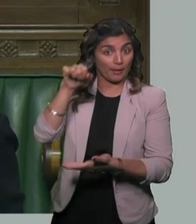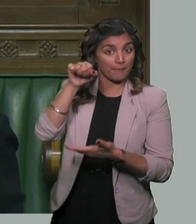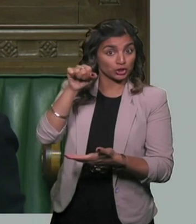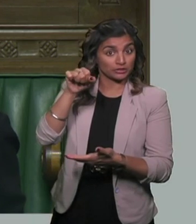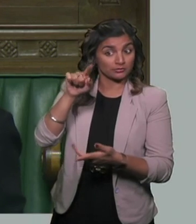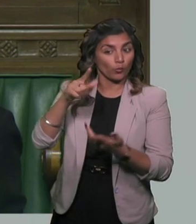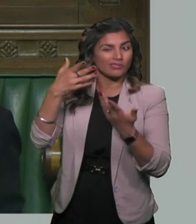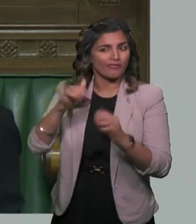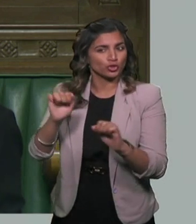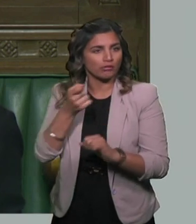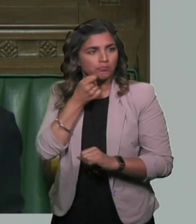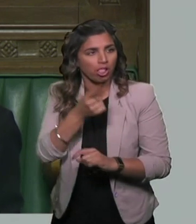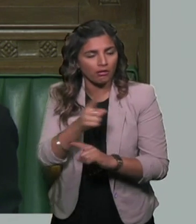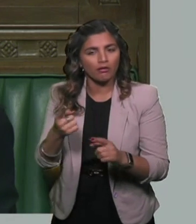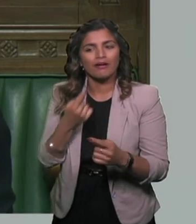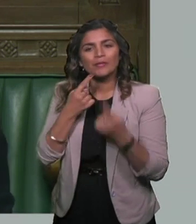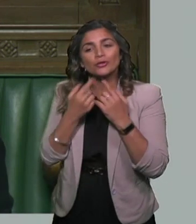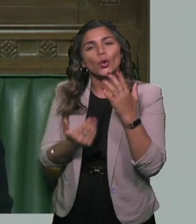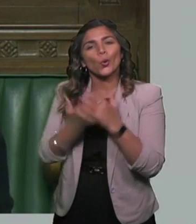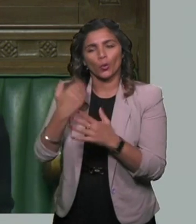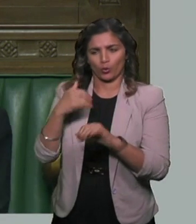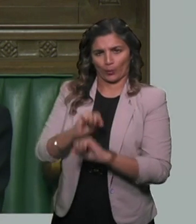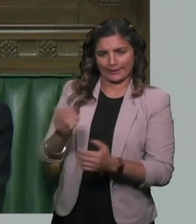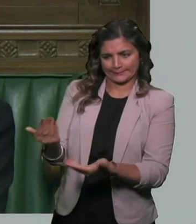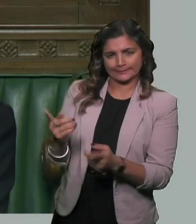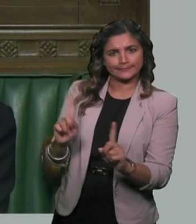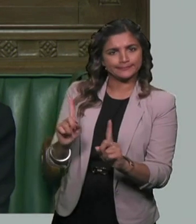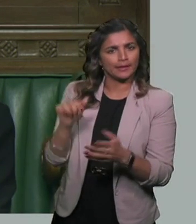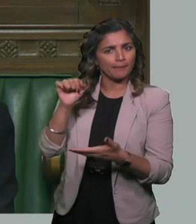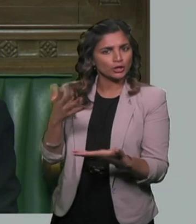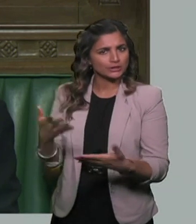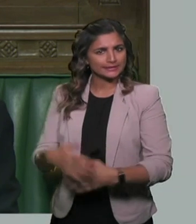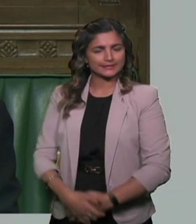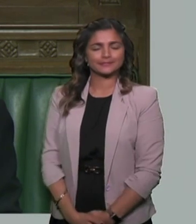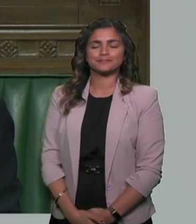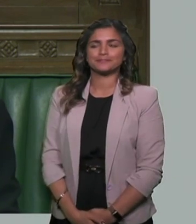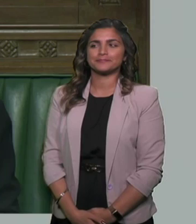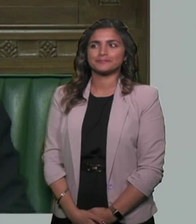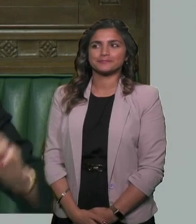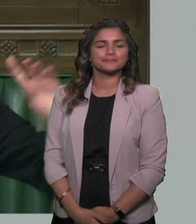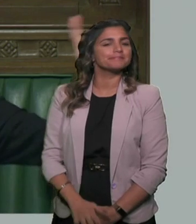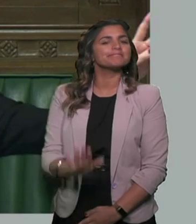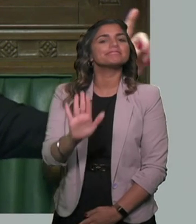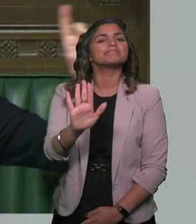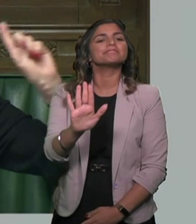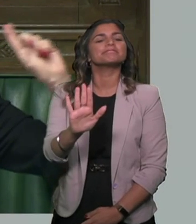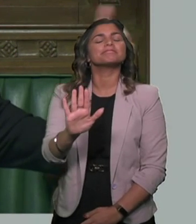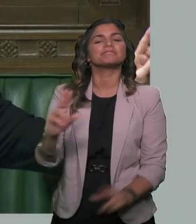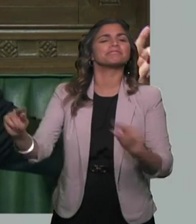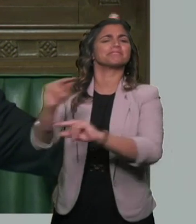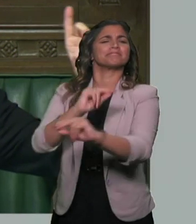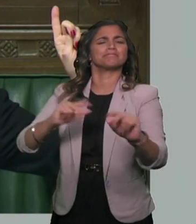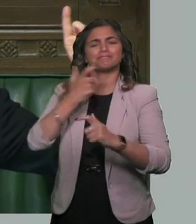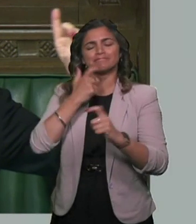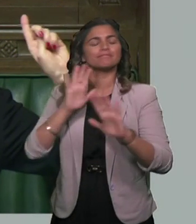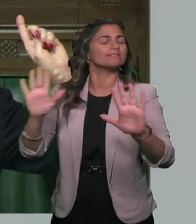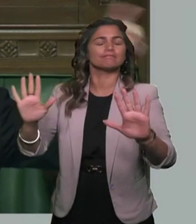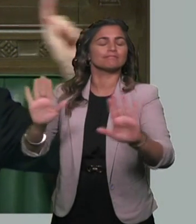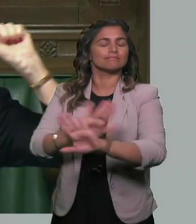announcement, which you are about to make to us.